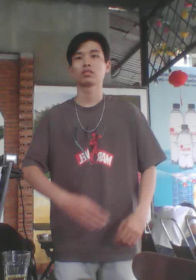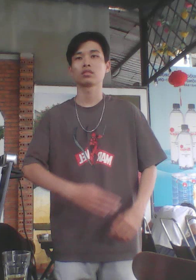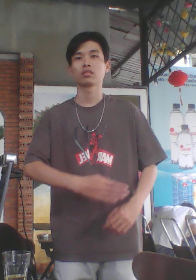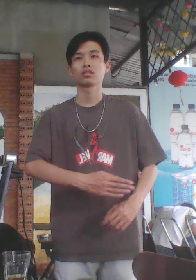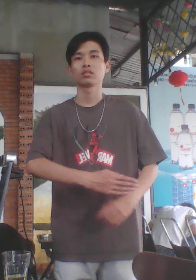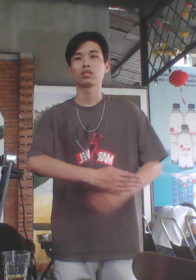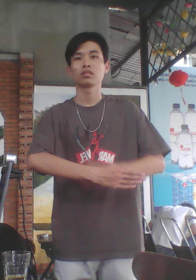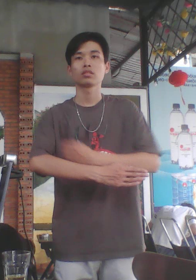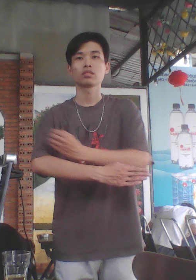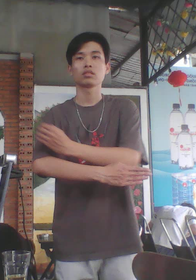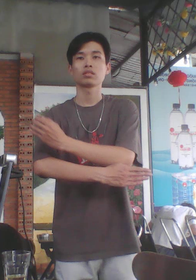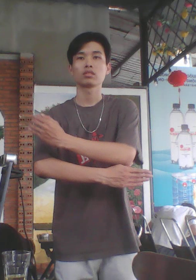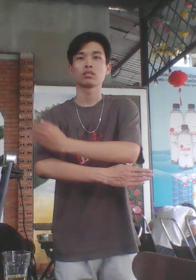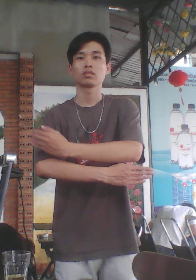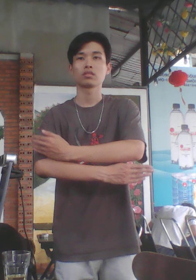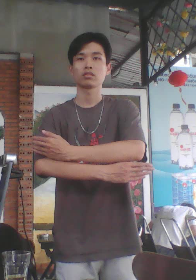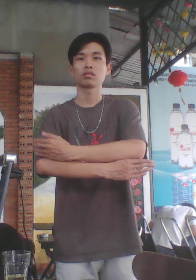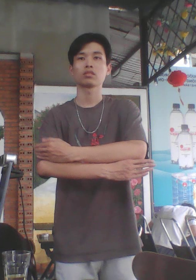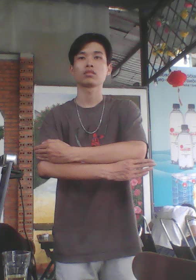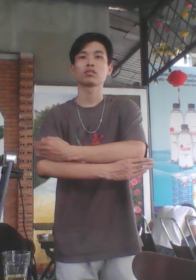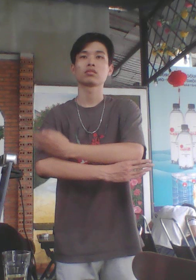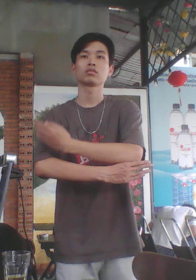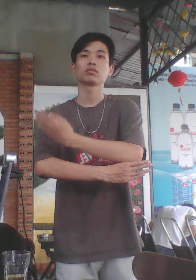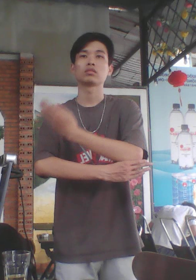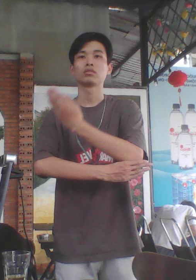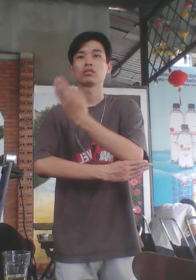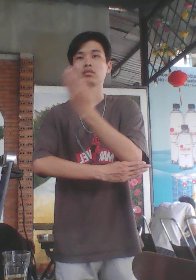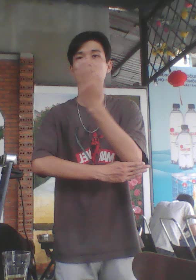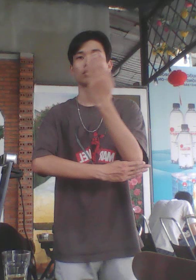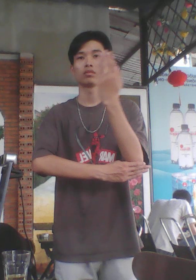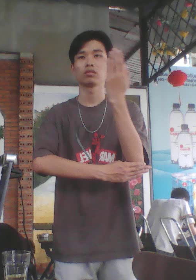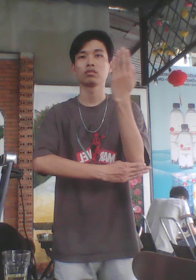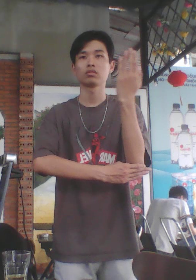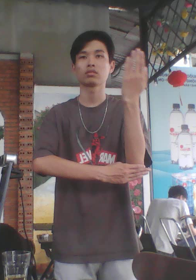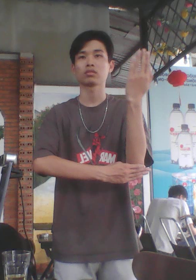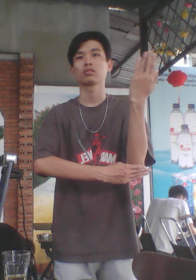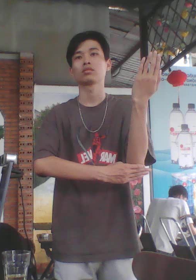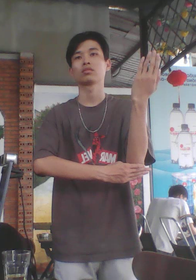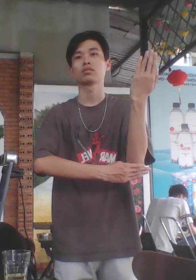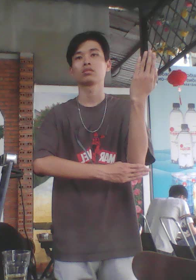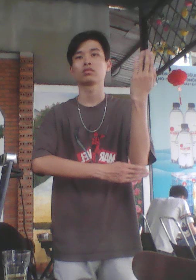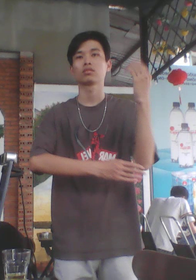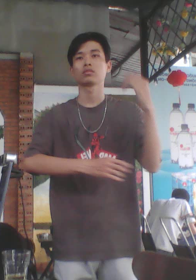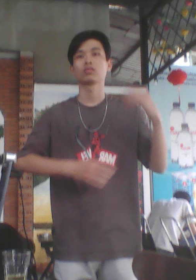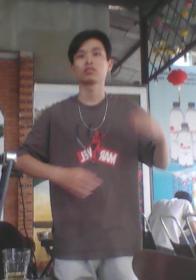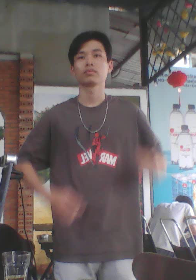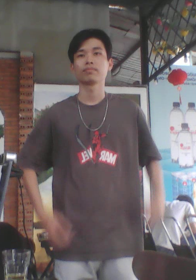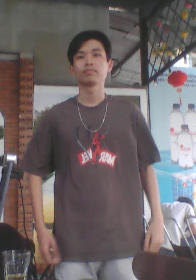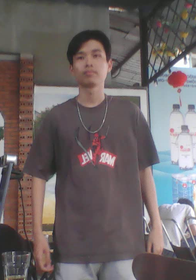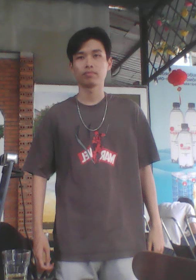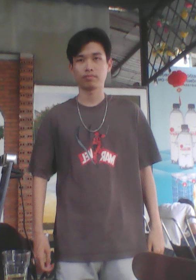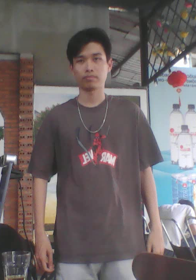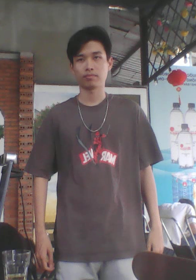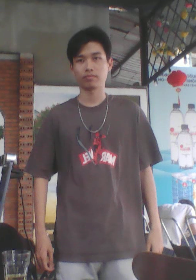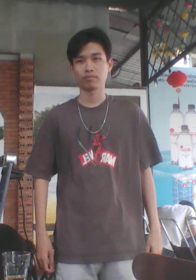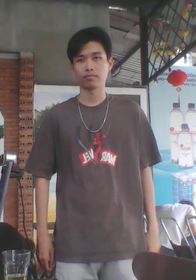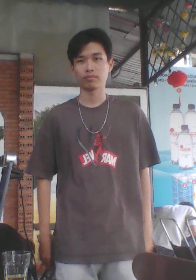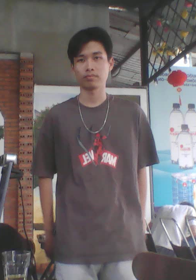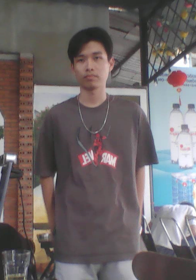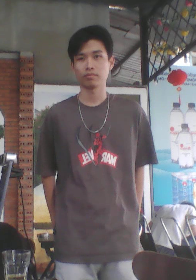buổi sáng